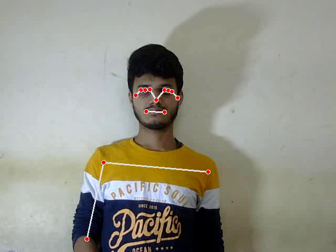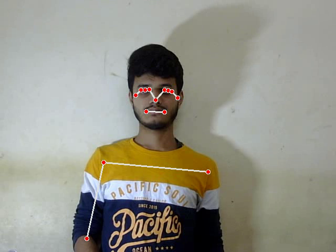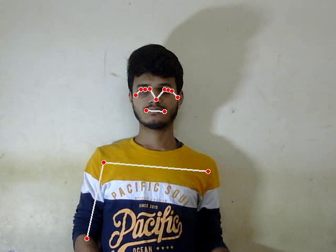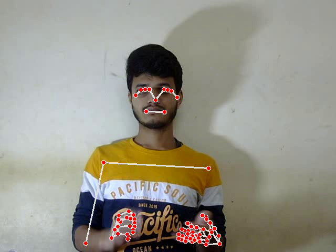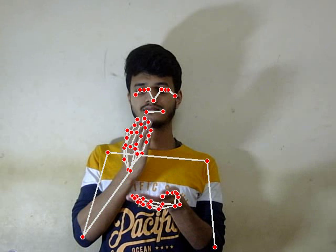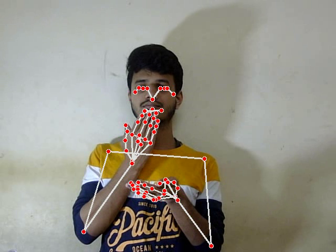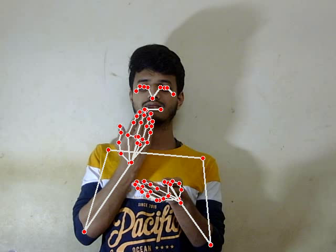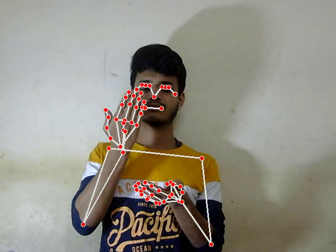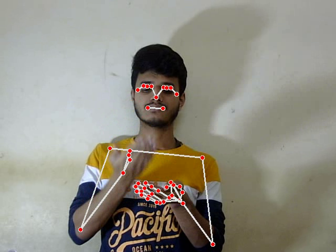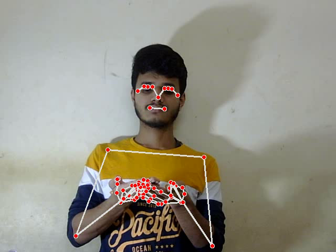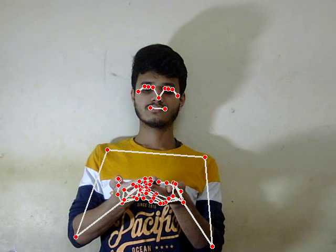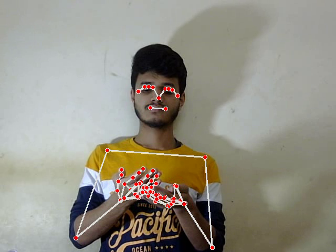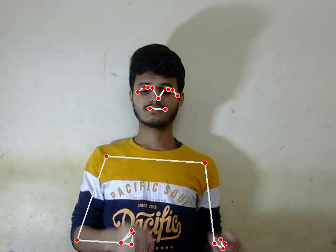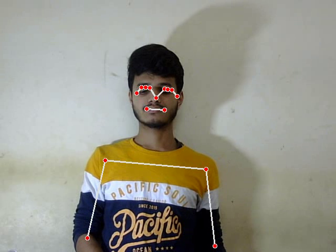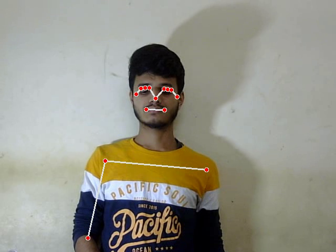good